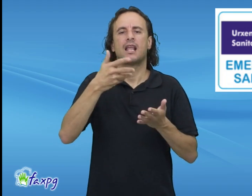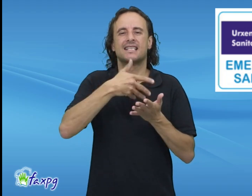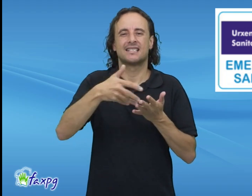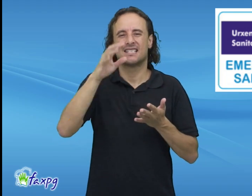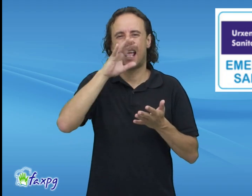sangre